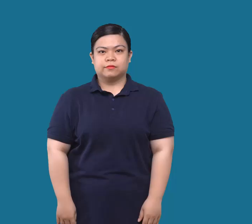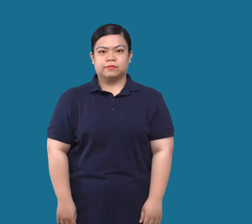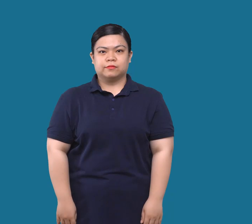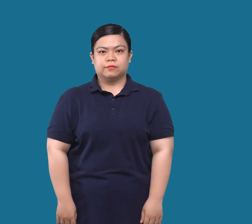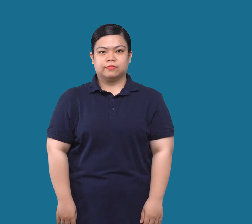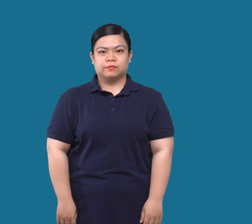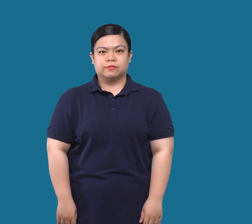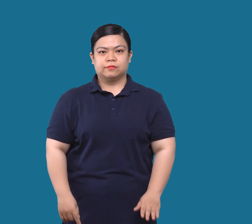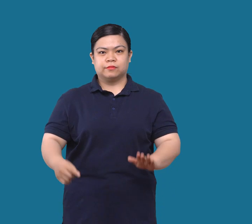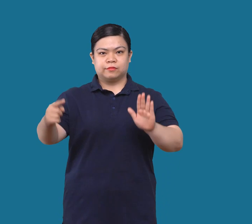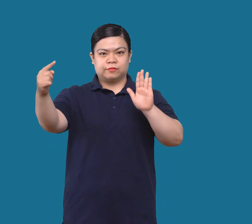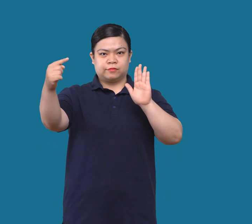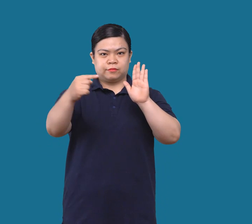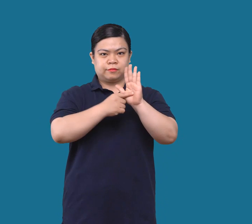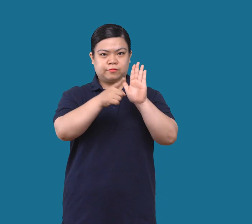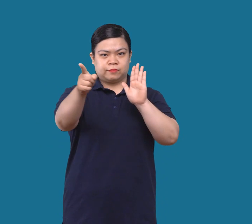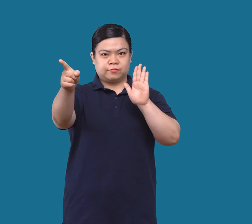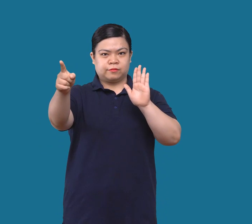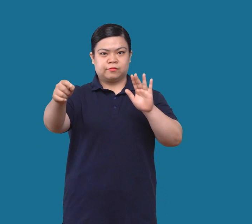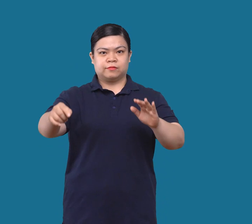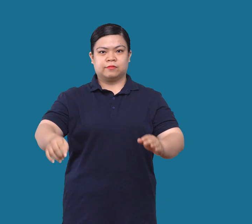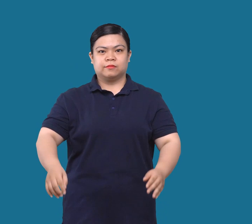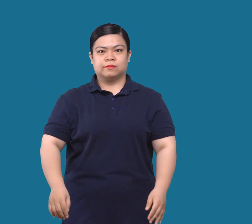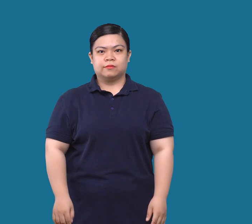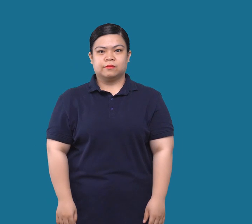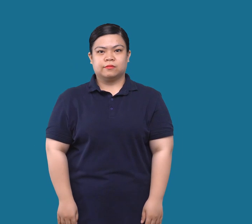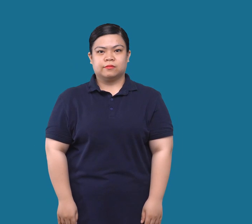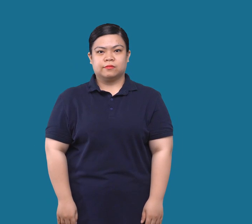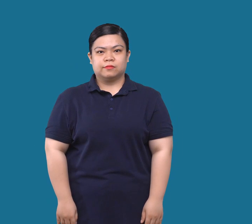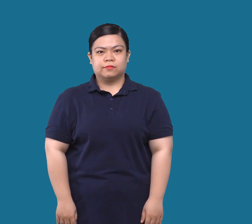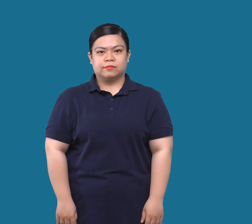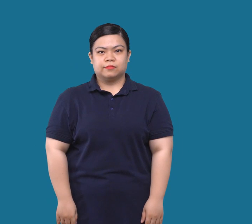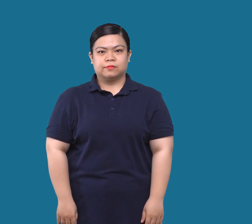phản xạ